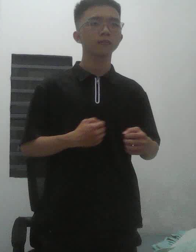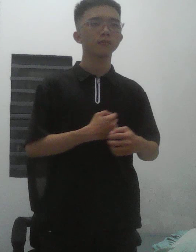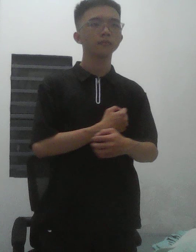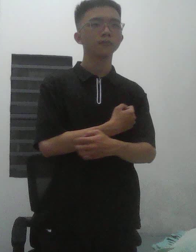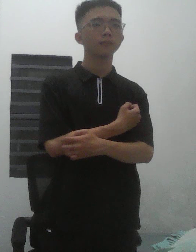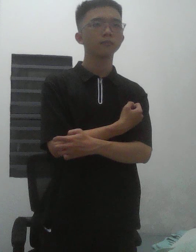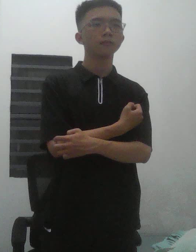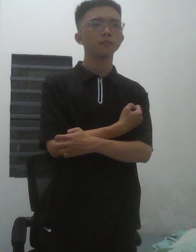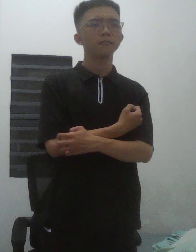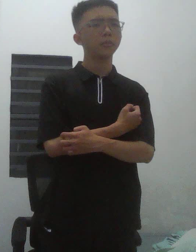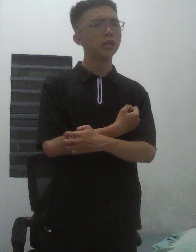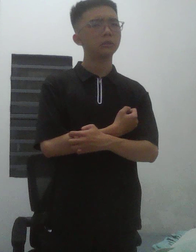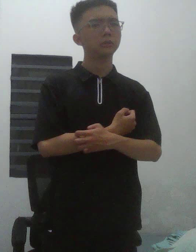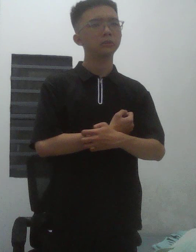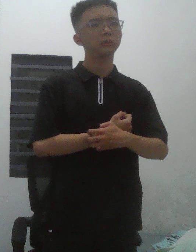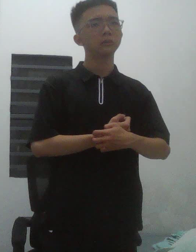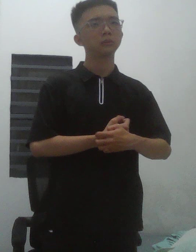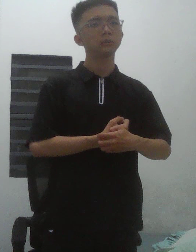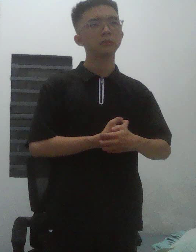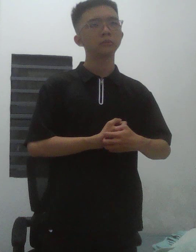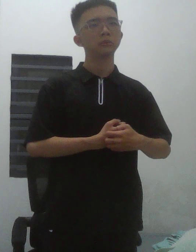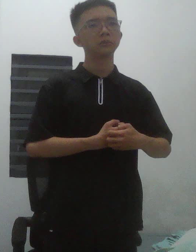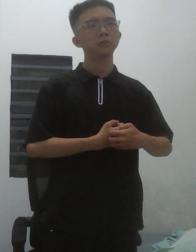ngheo